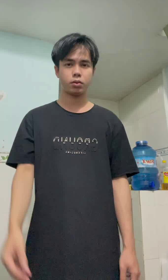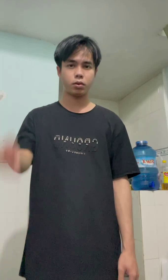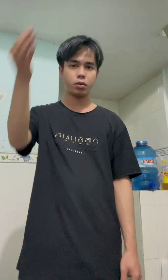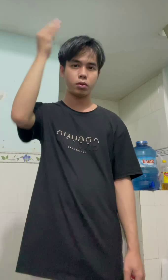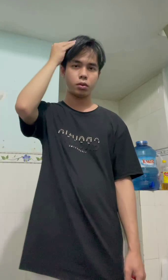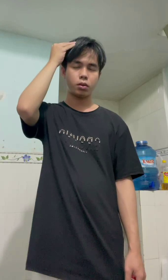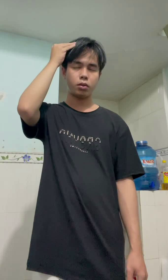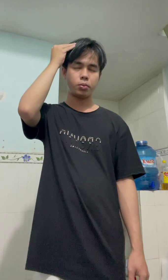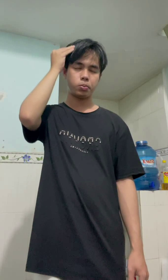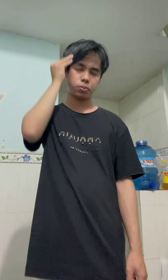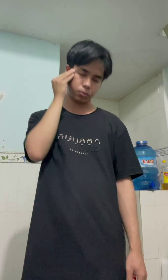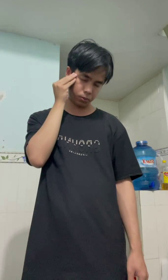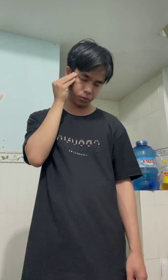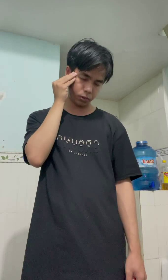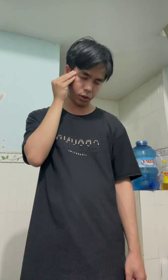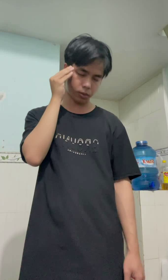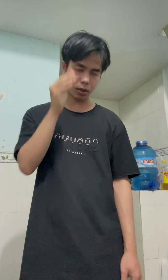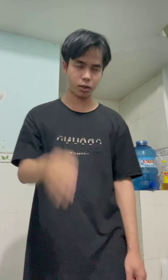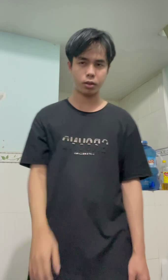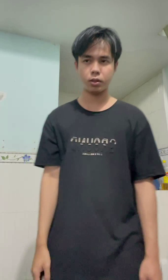benh